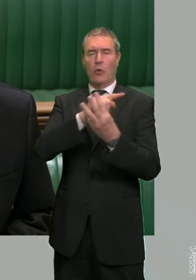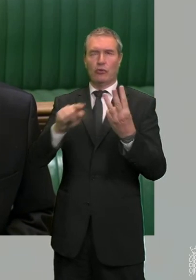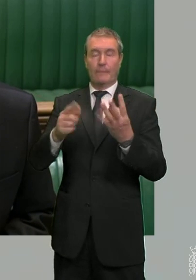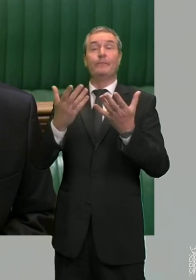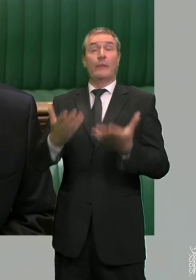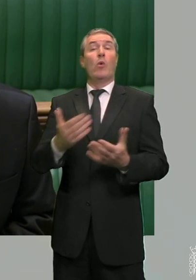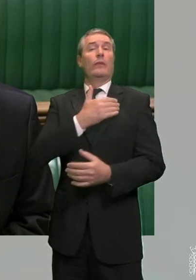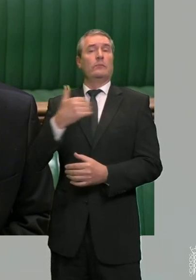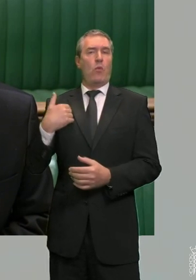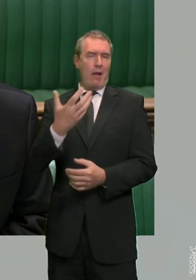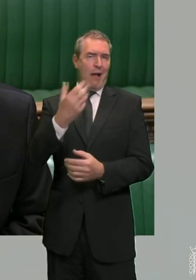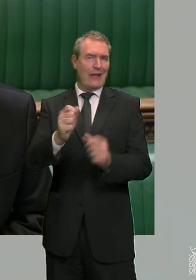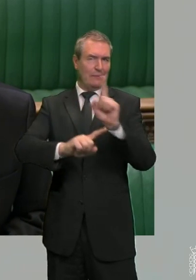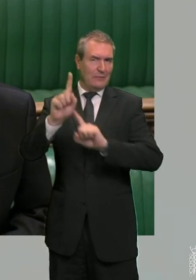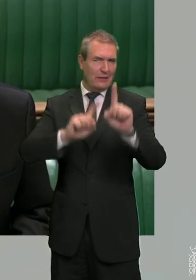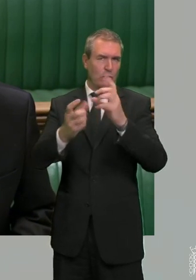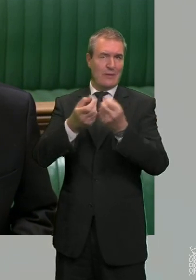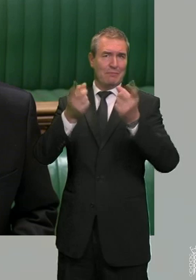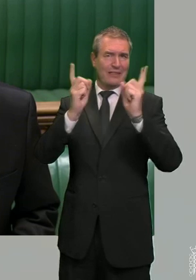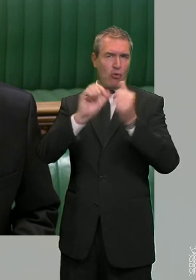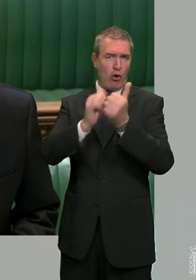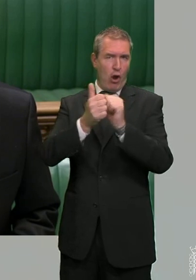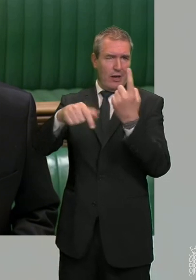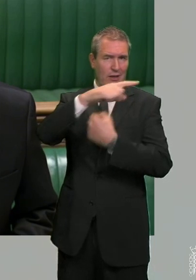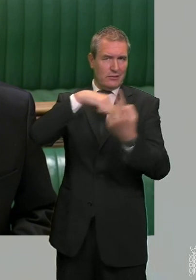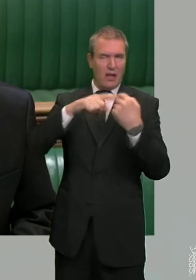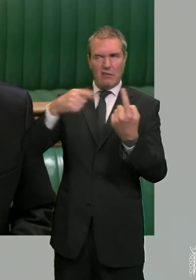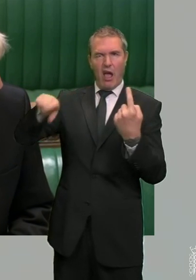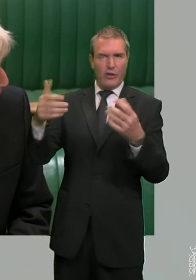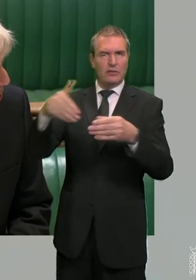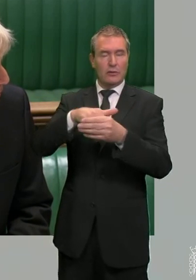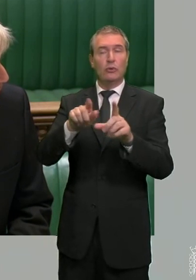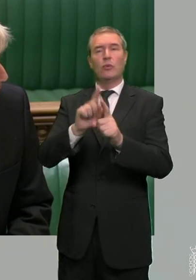This morning, I had meetings with ministerial colleagues and others.